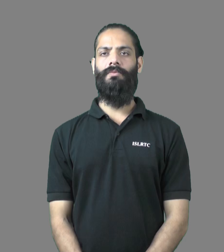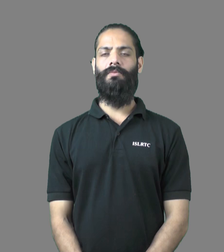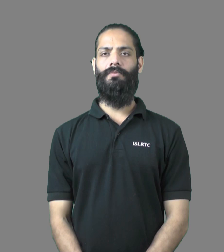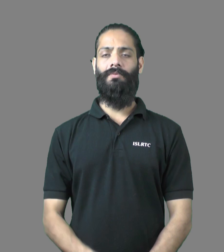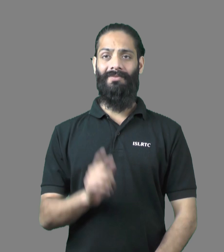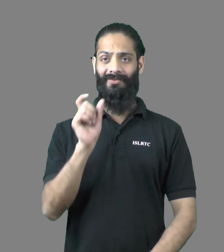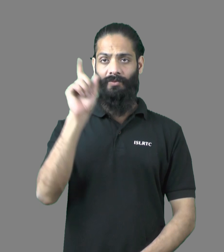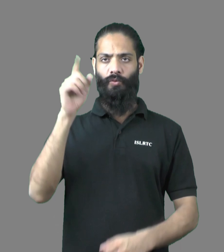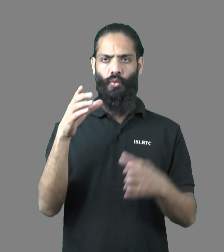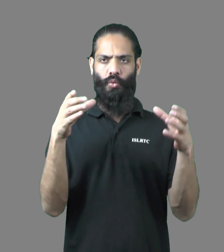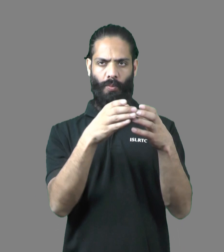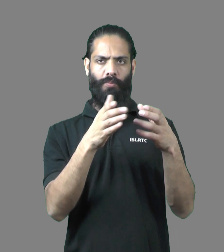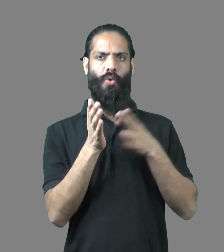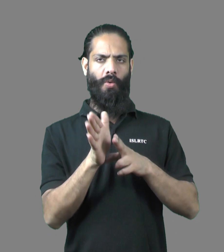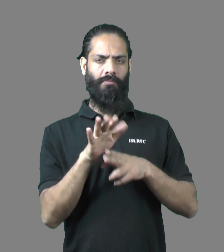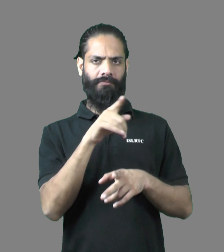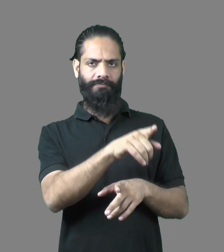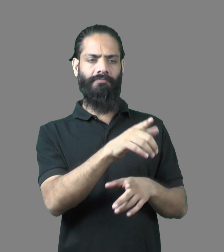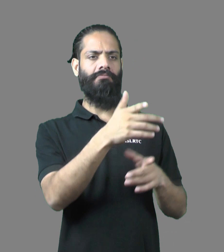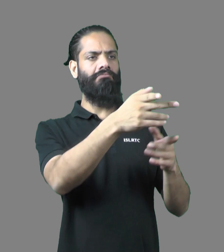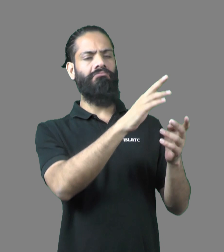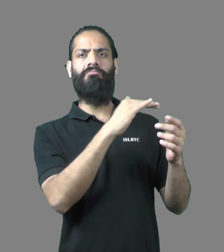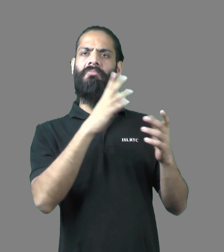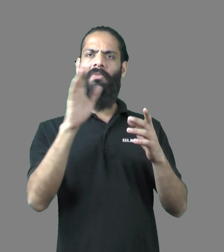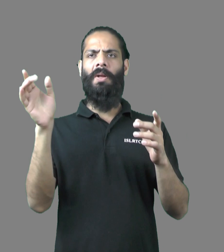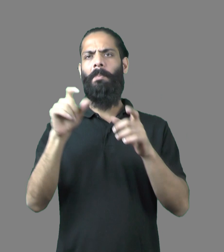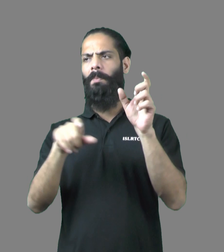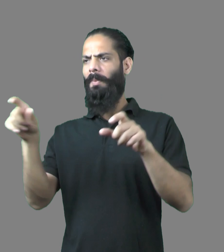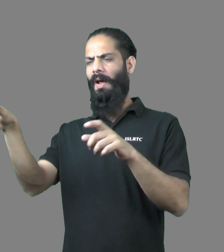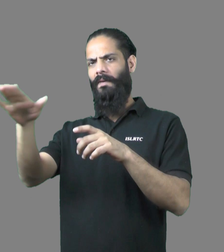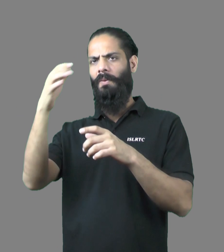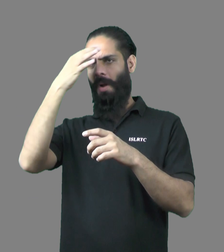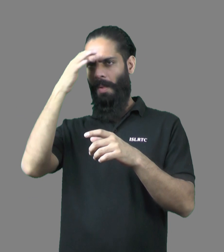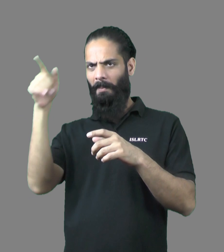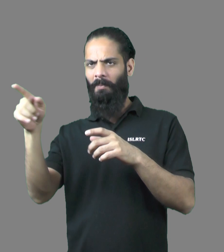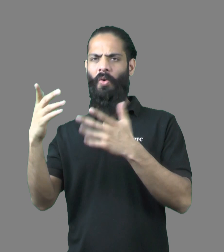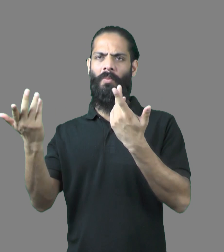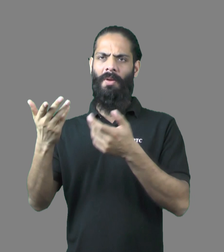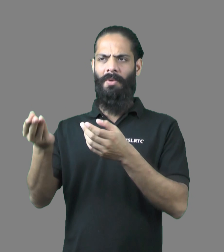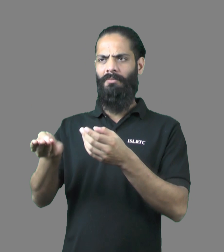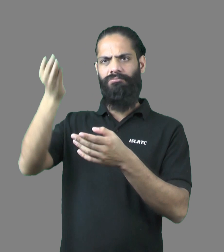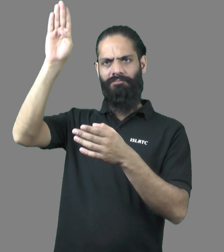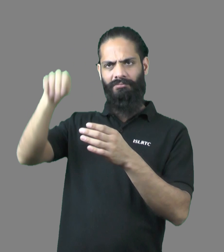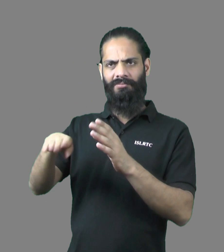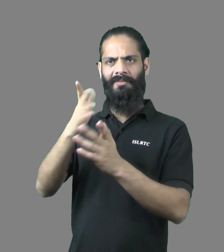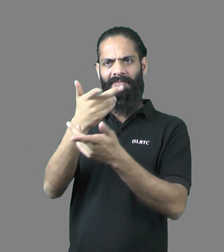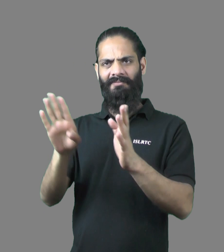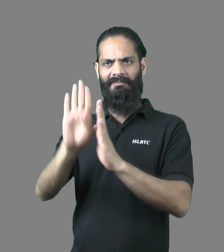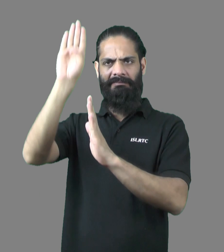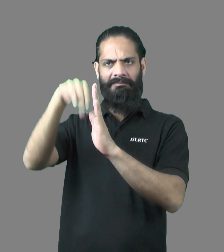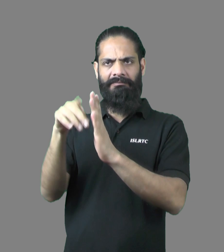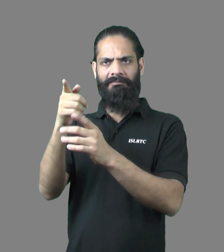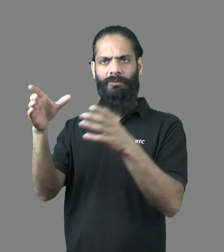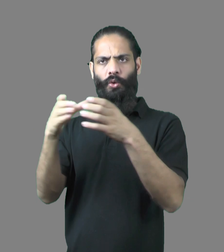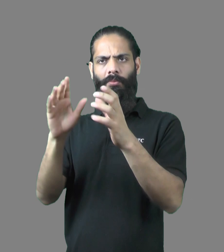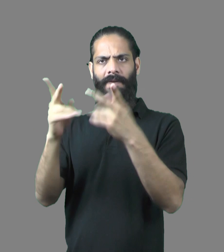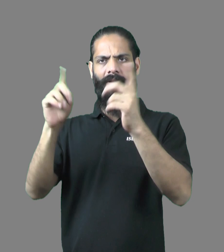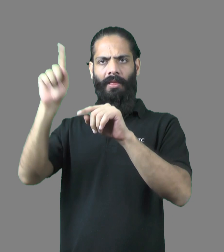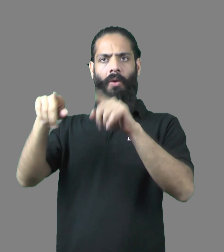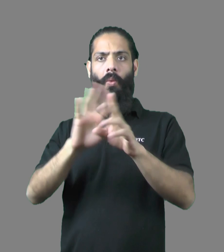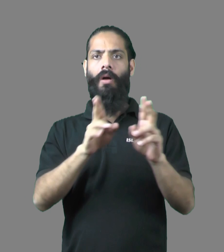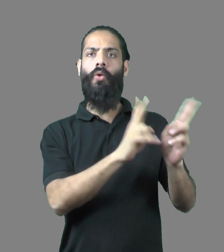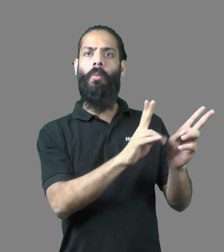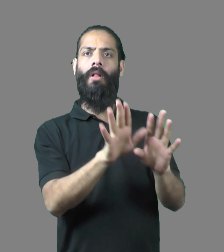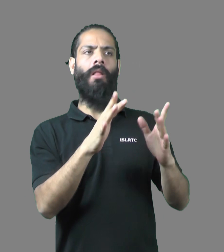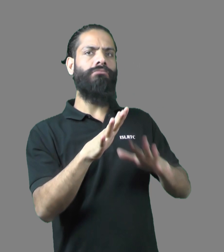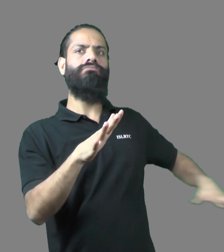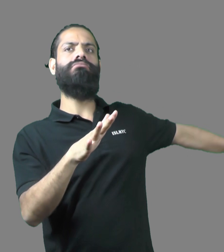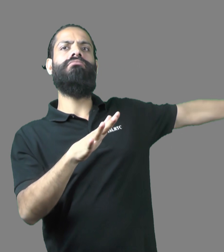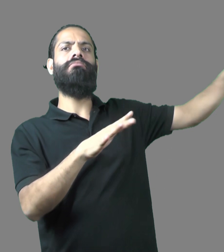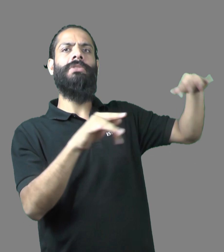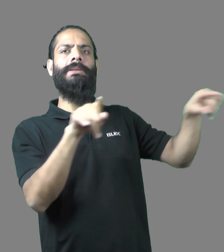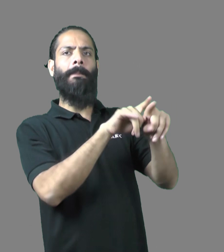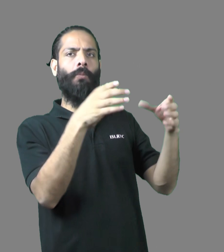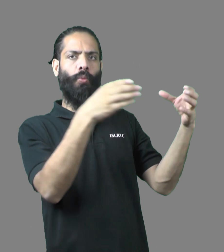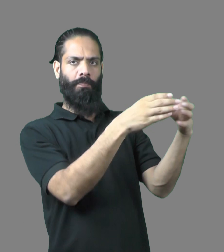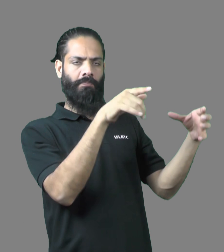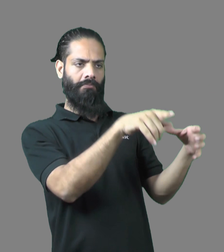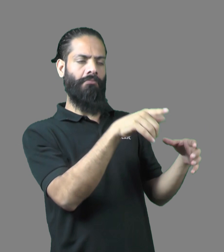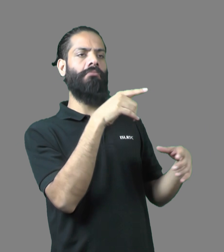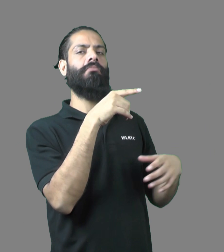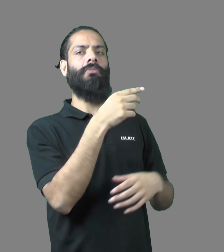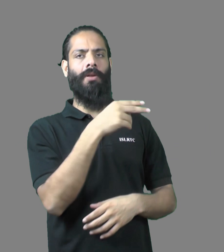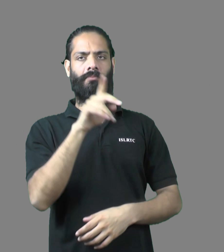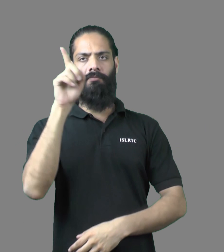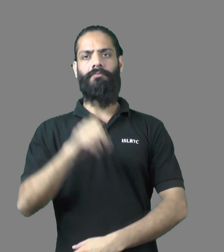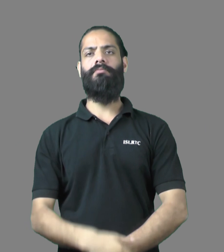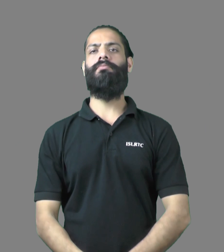Norm Group